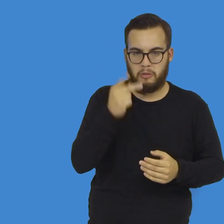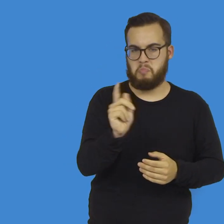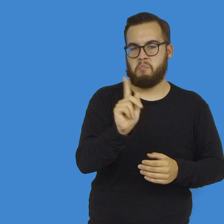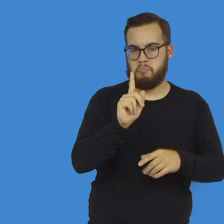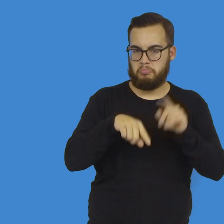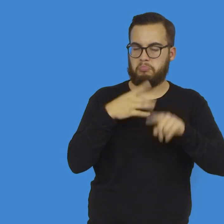no